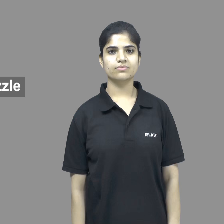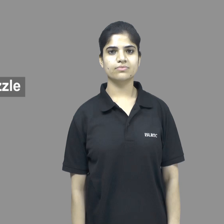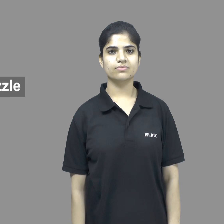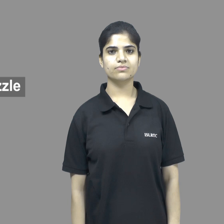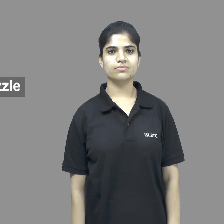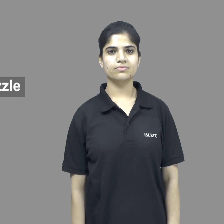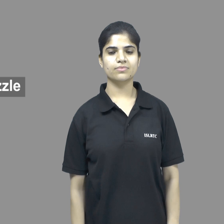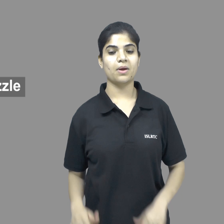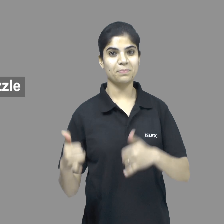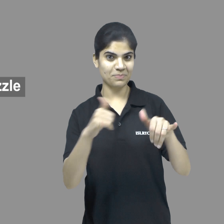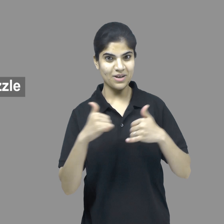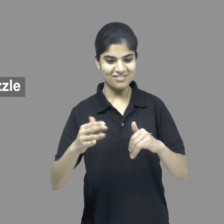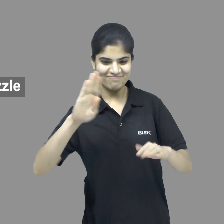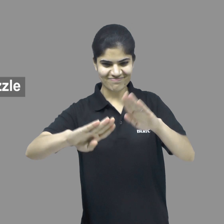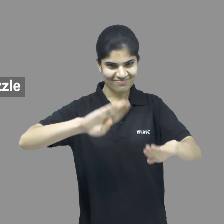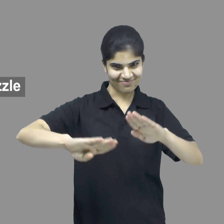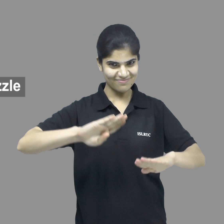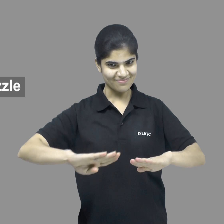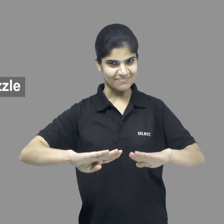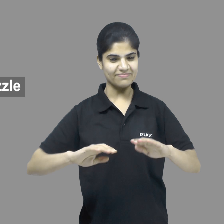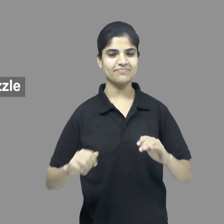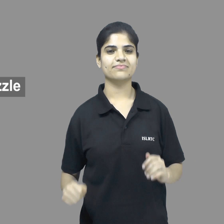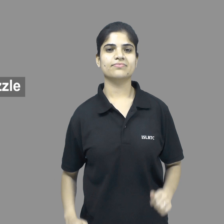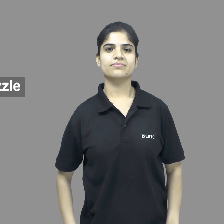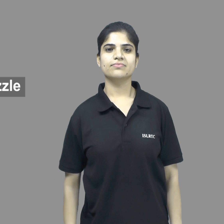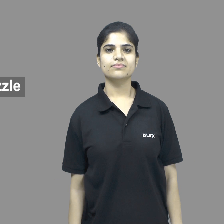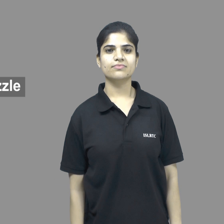Puzzle